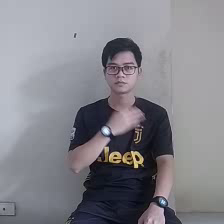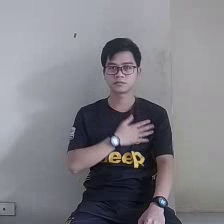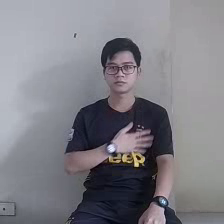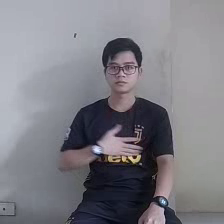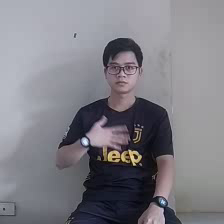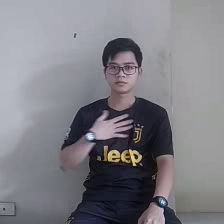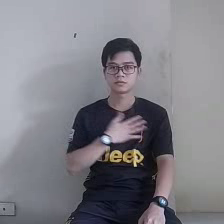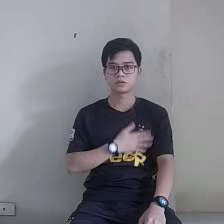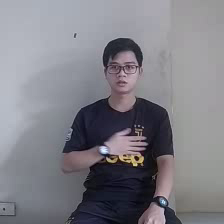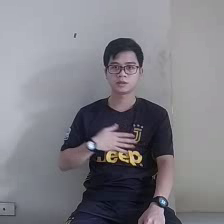Ăn mừng